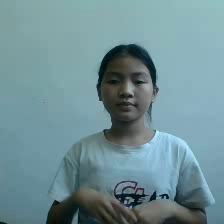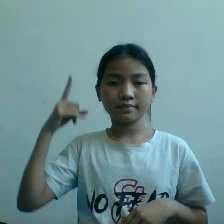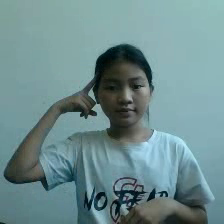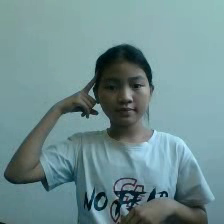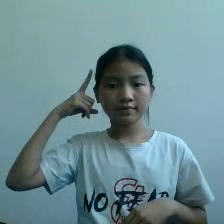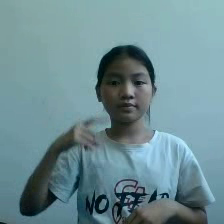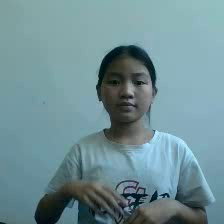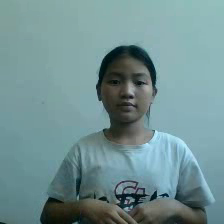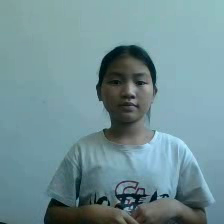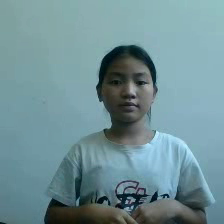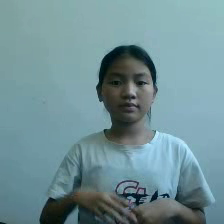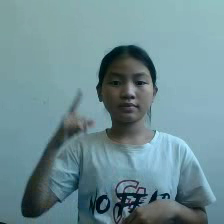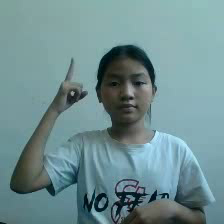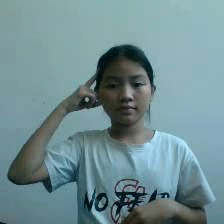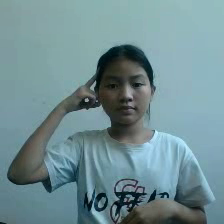Đầu